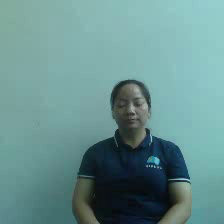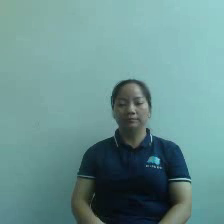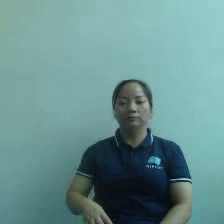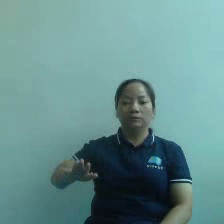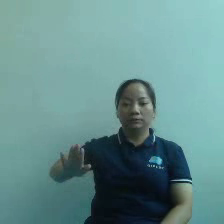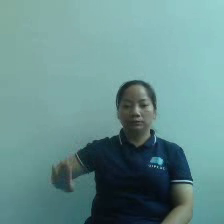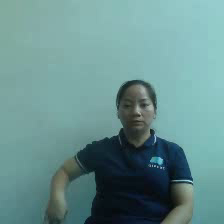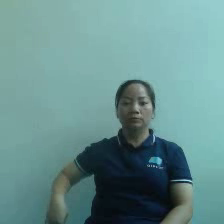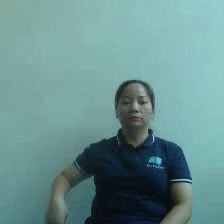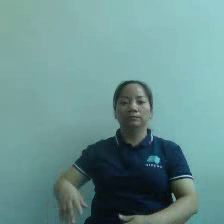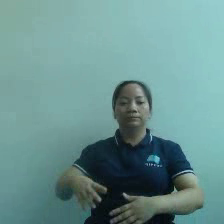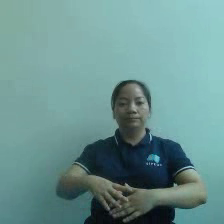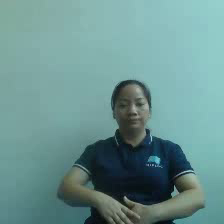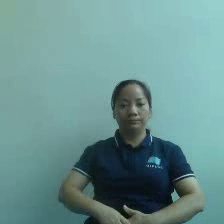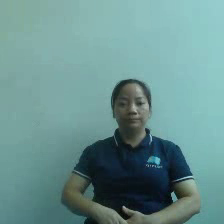Phía sau